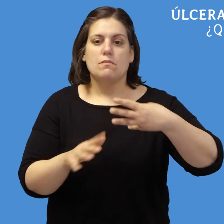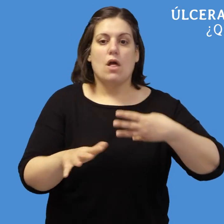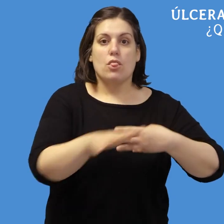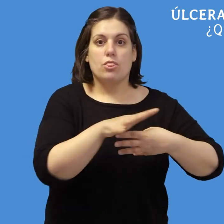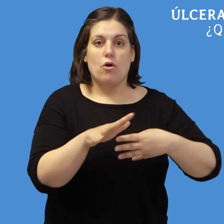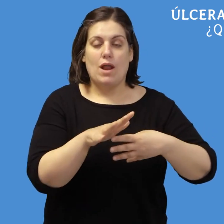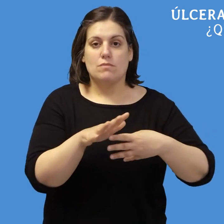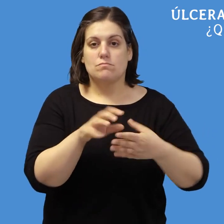dónde